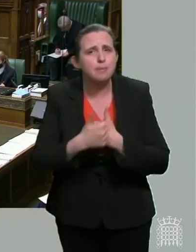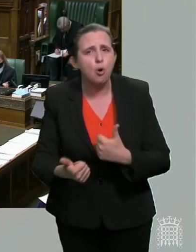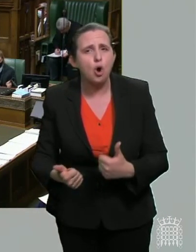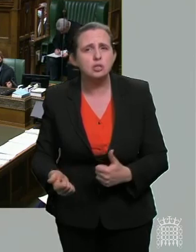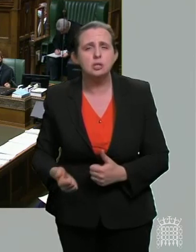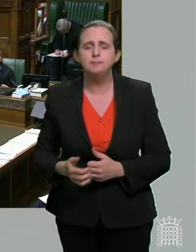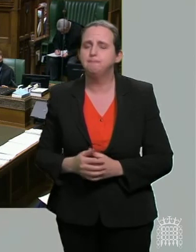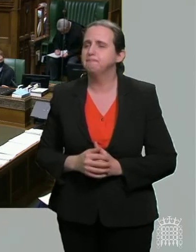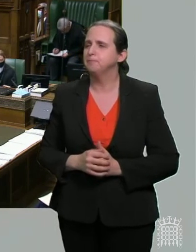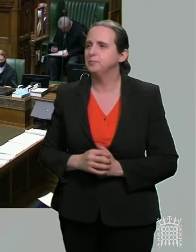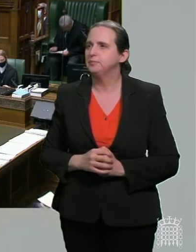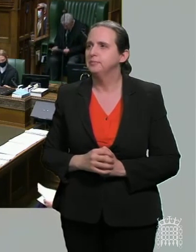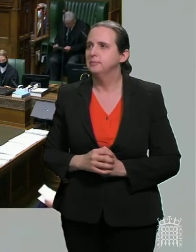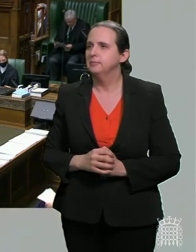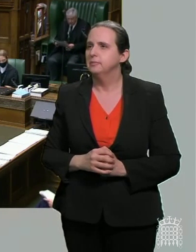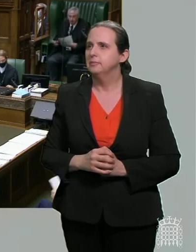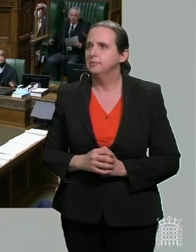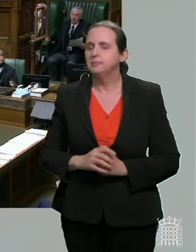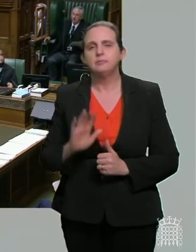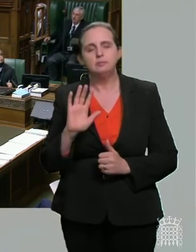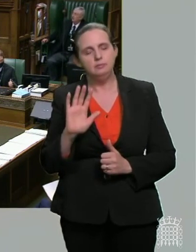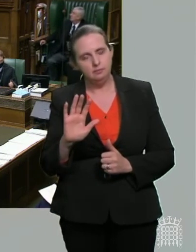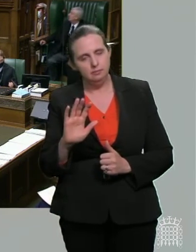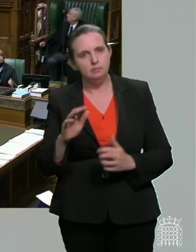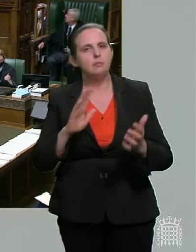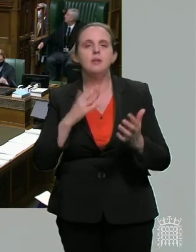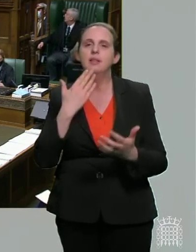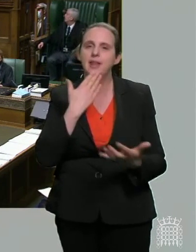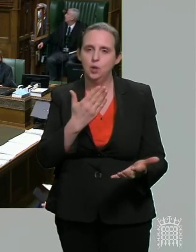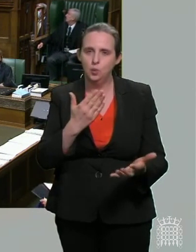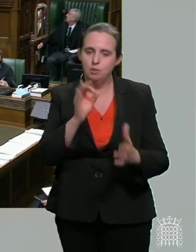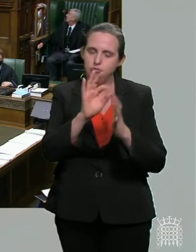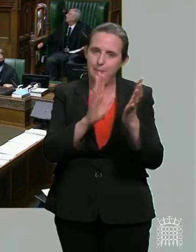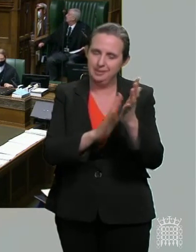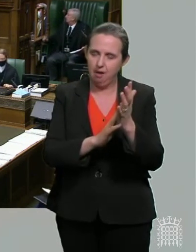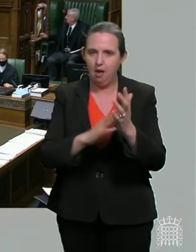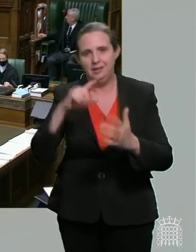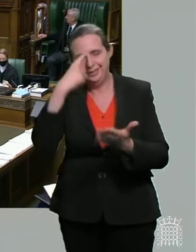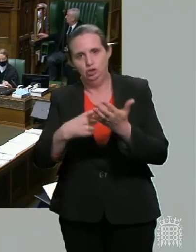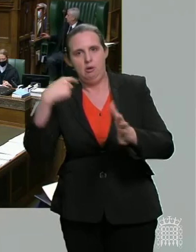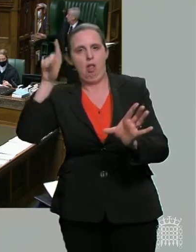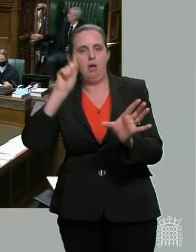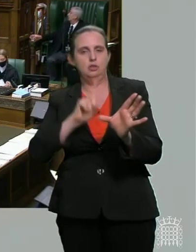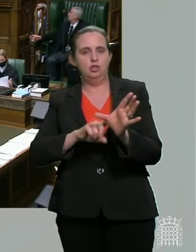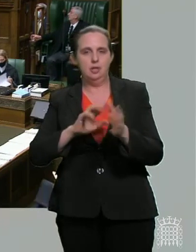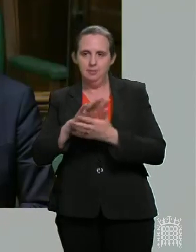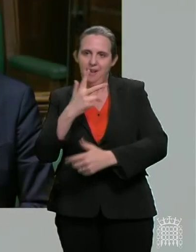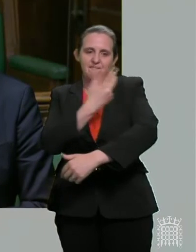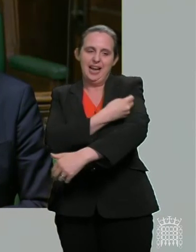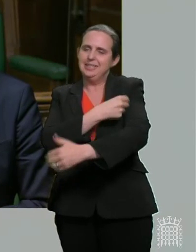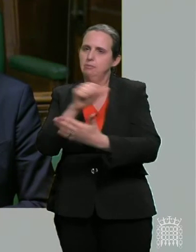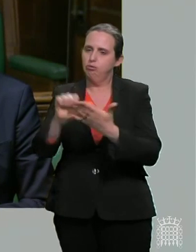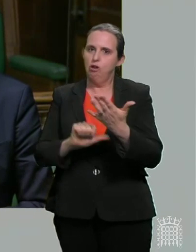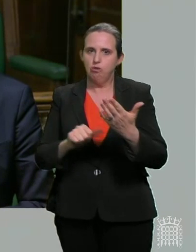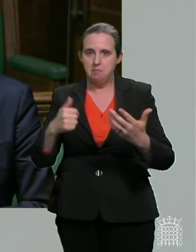I thank the Prime Minister for the decisions he took last year that have meant that the vaccine programme is in such a good position this week.